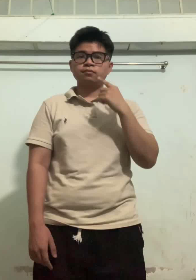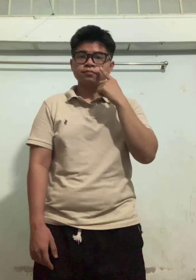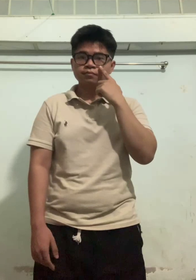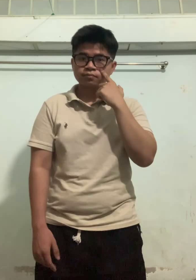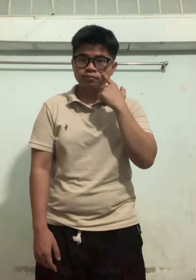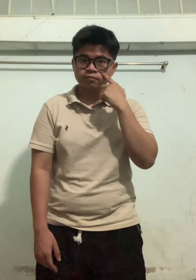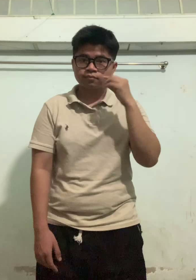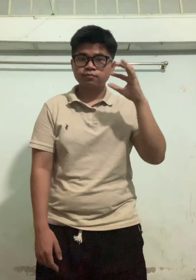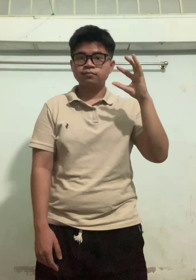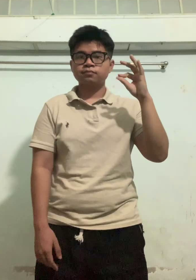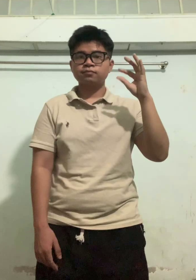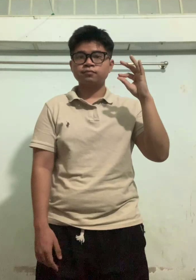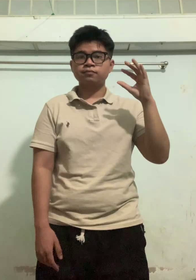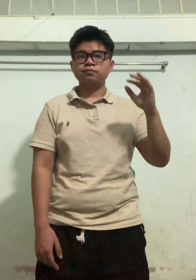lam quen